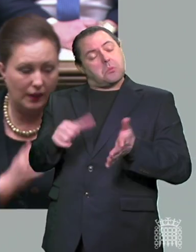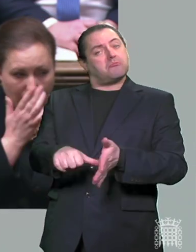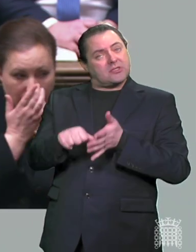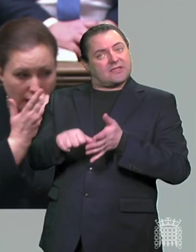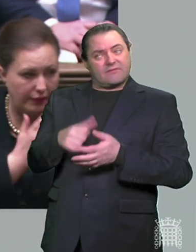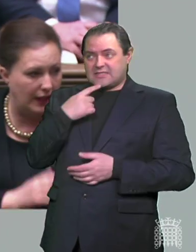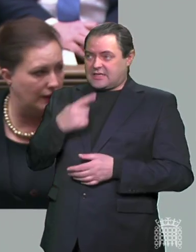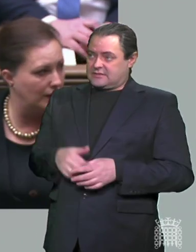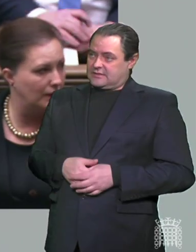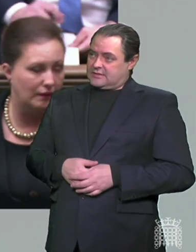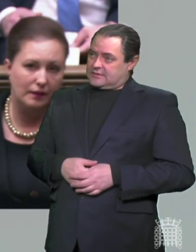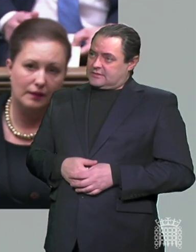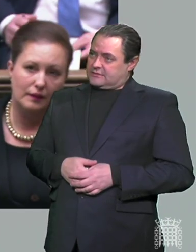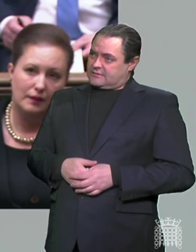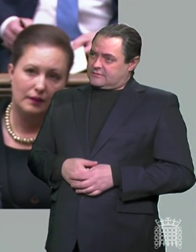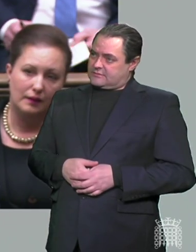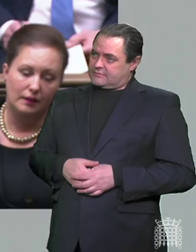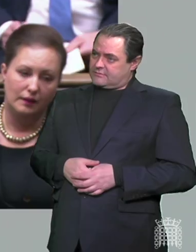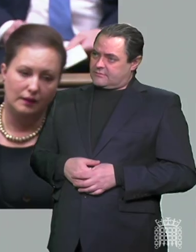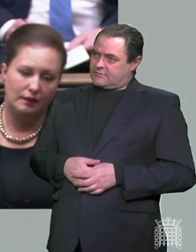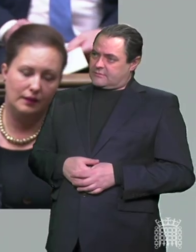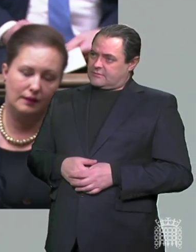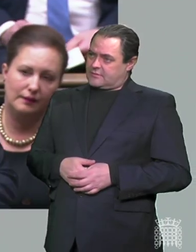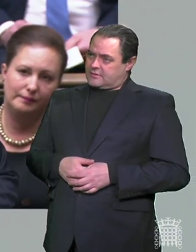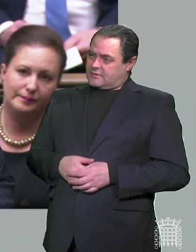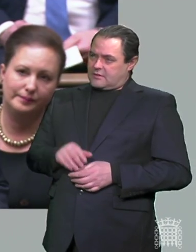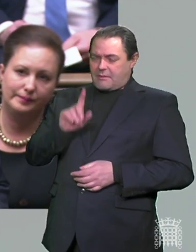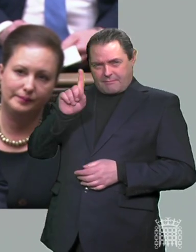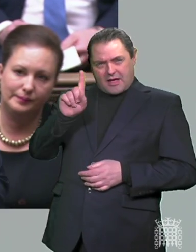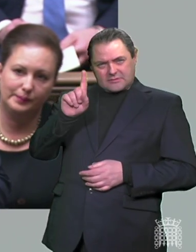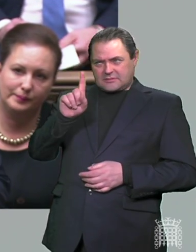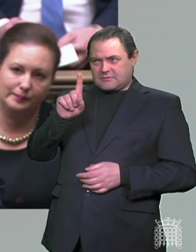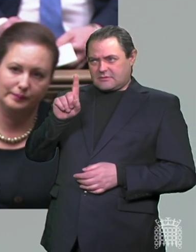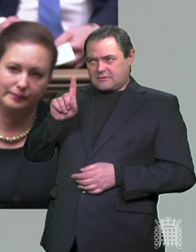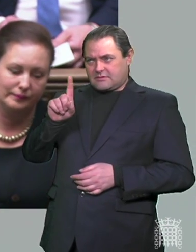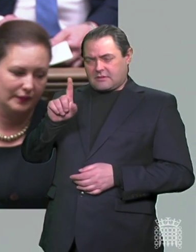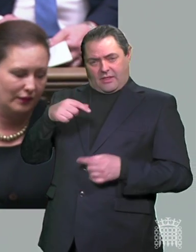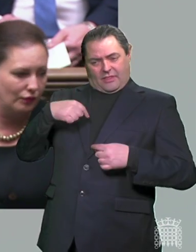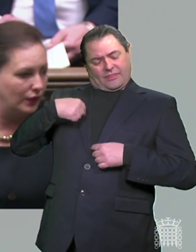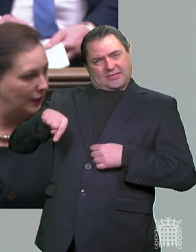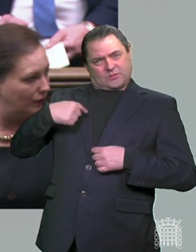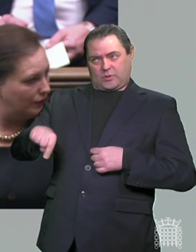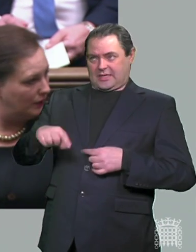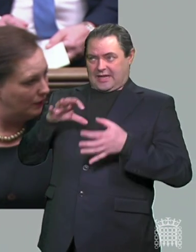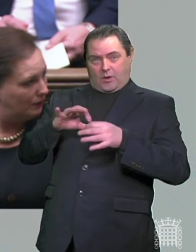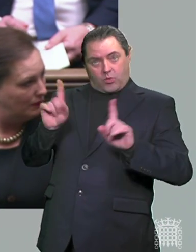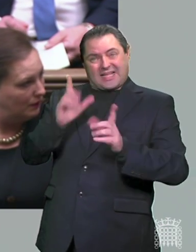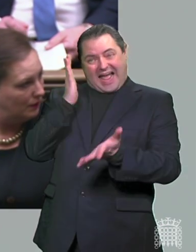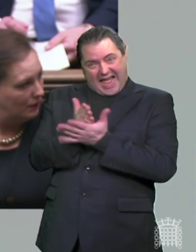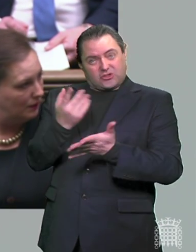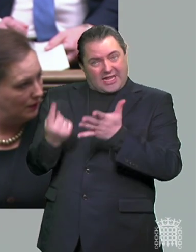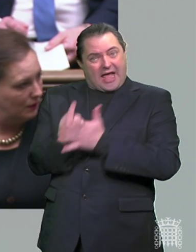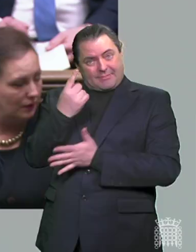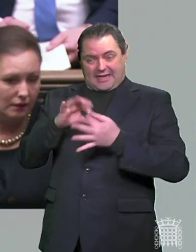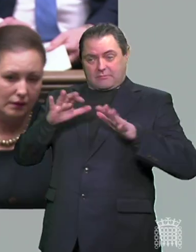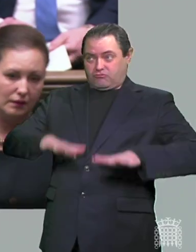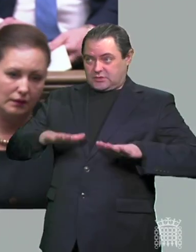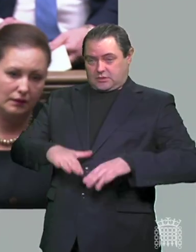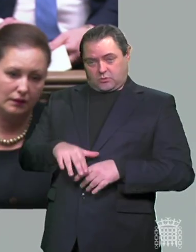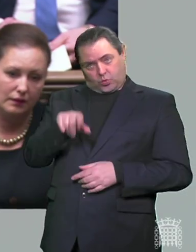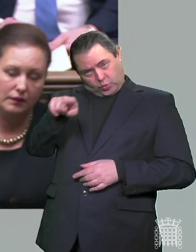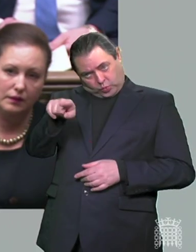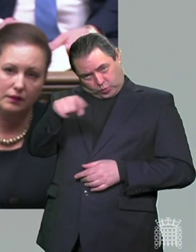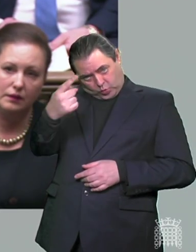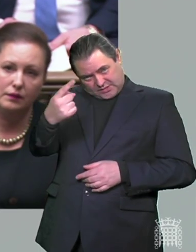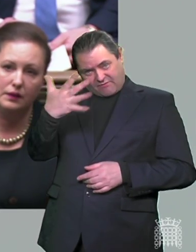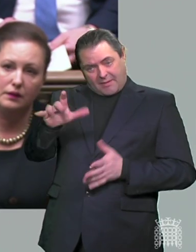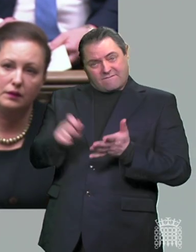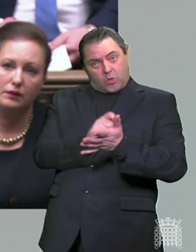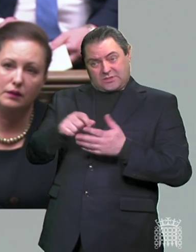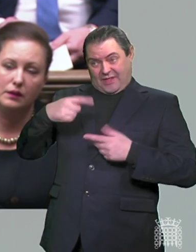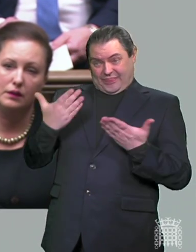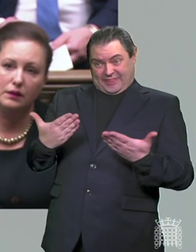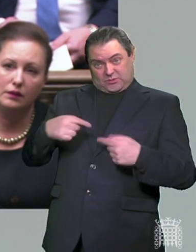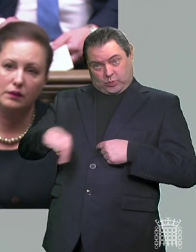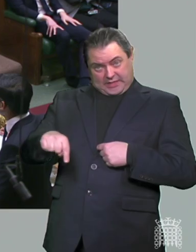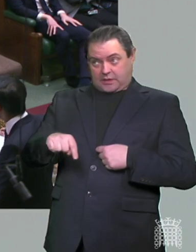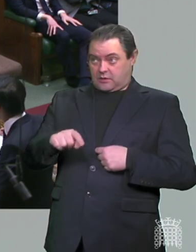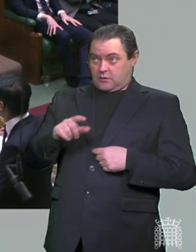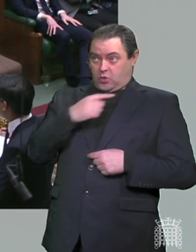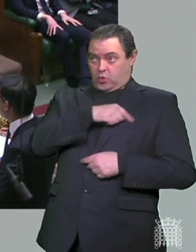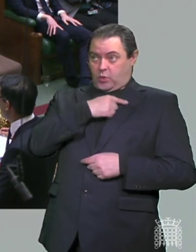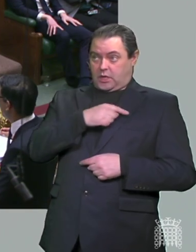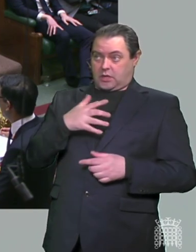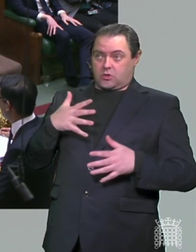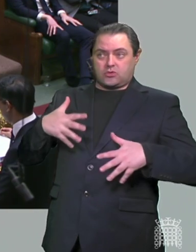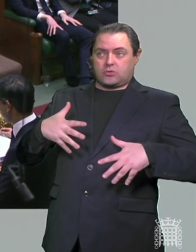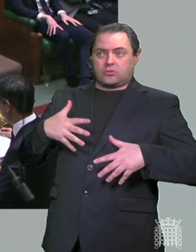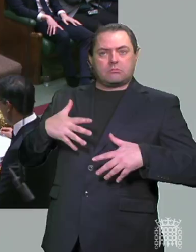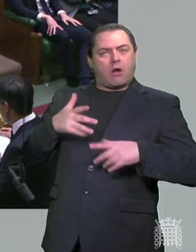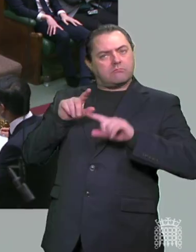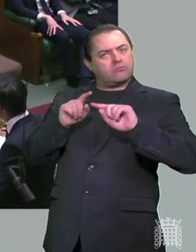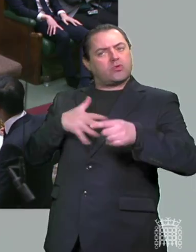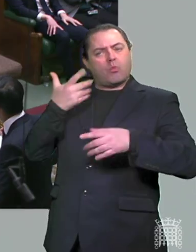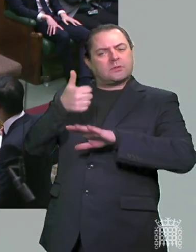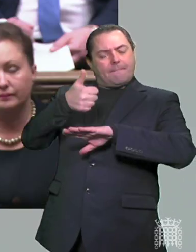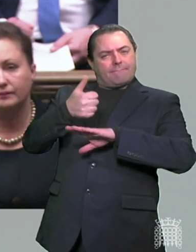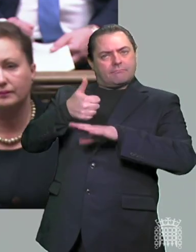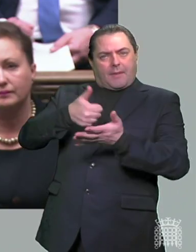Back to this week and what is happening to the people of this country, the right honourable and learned Gentleman voted with the unions to oppose minimum safety levels.